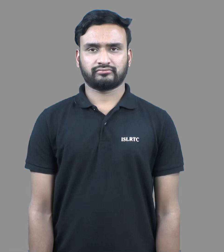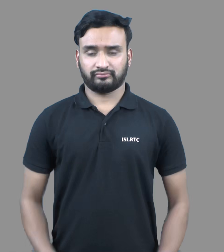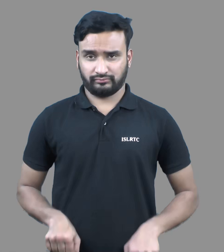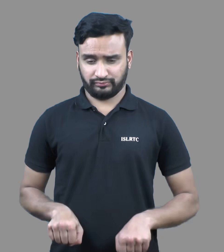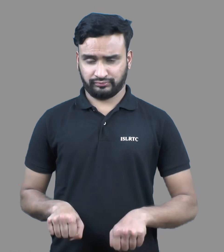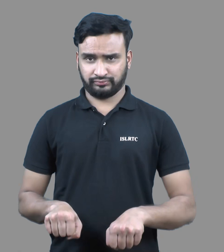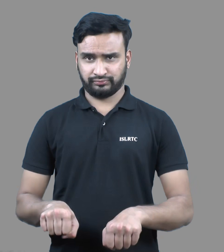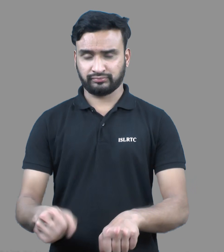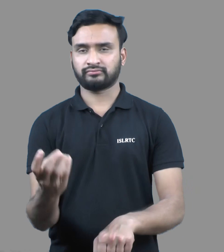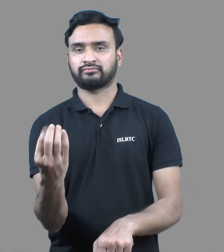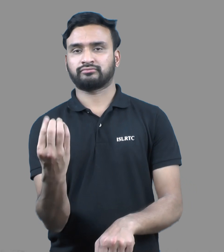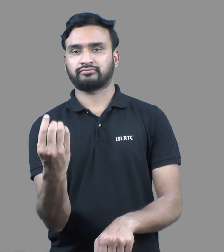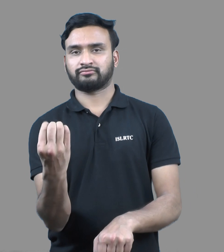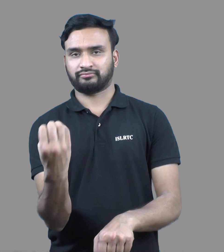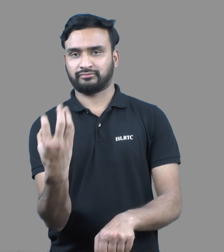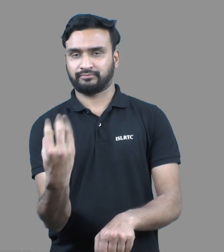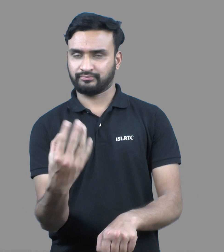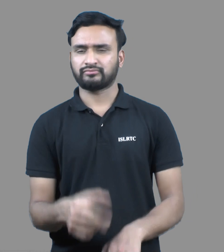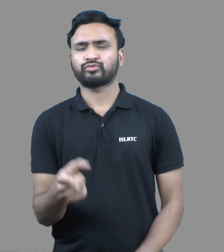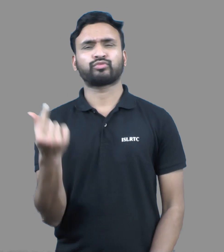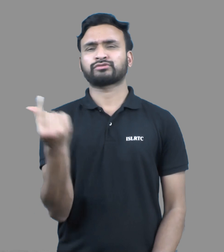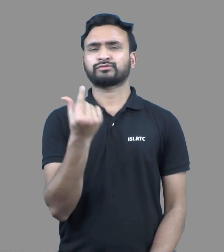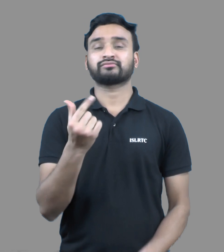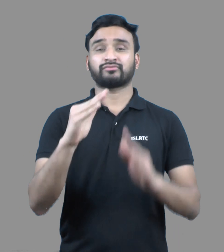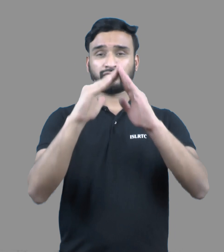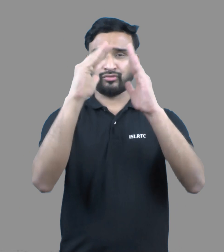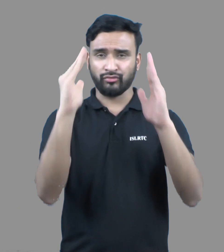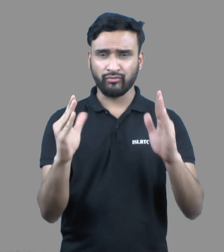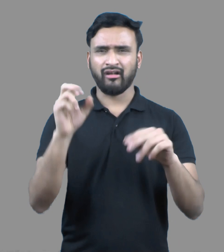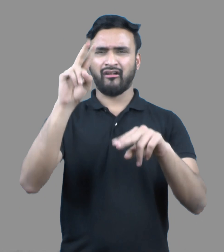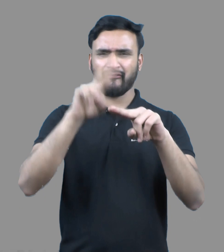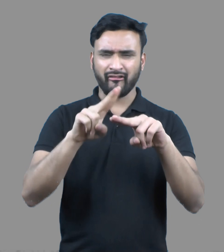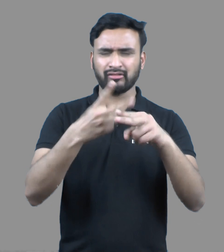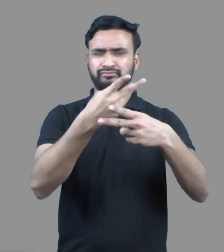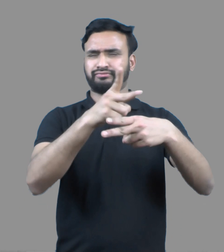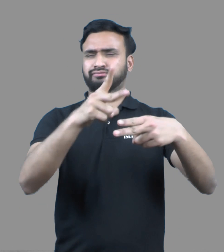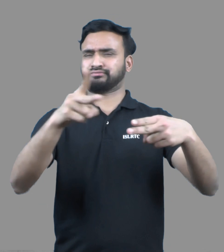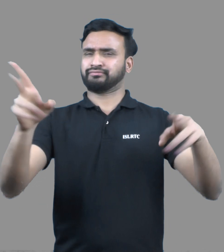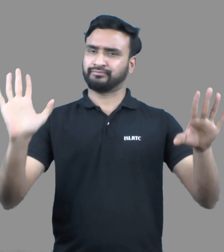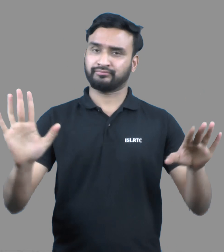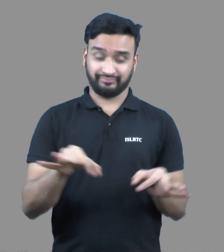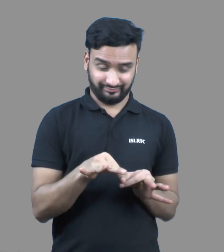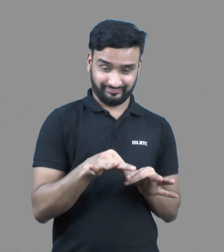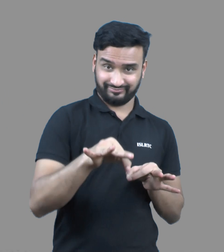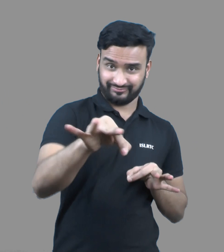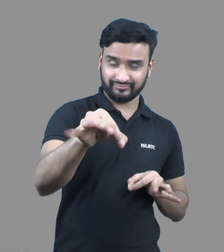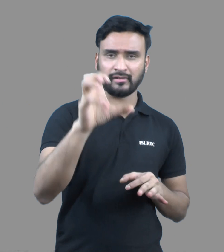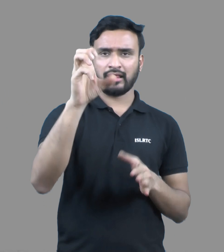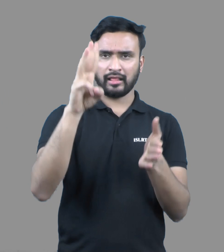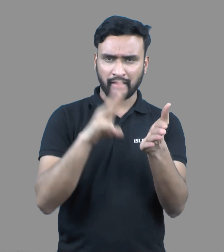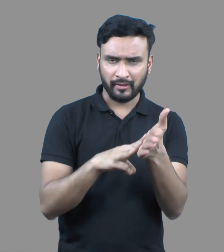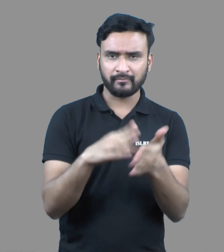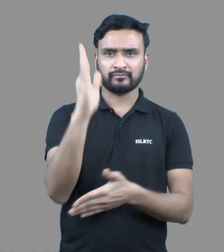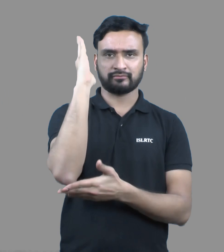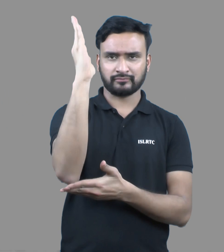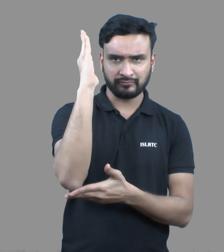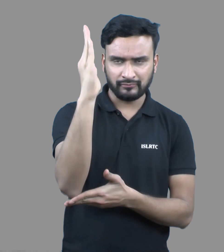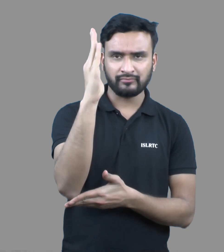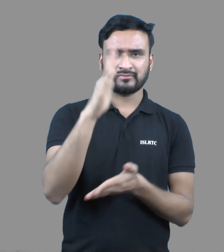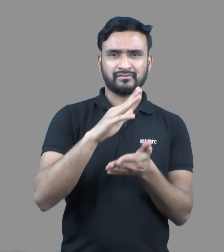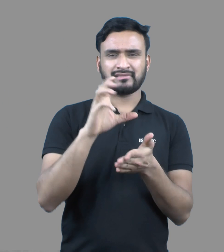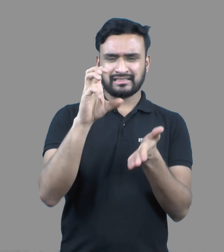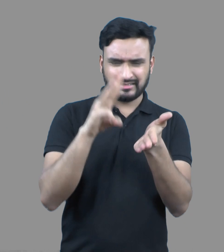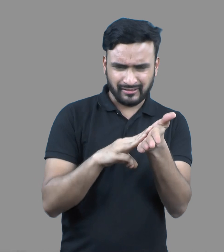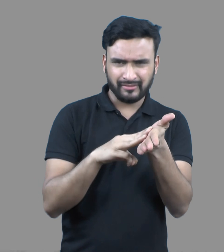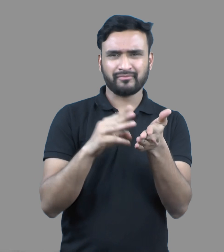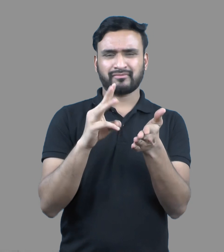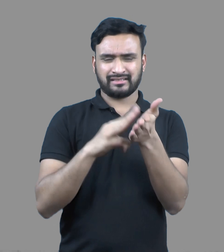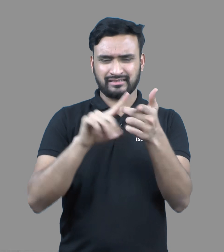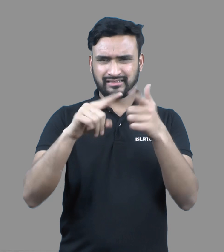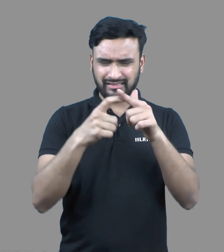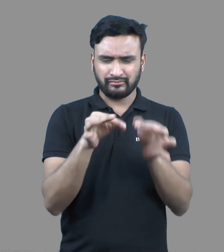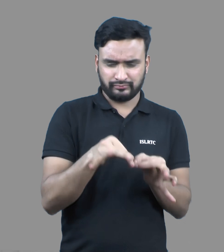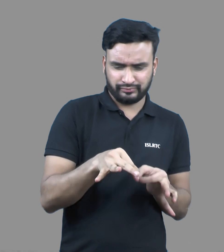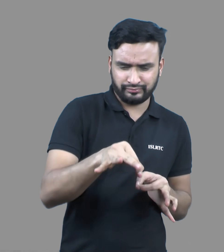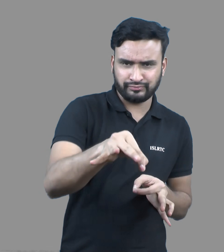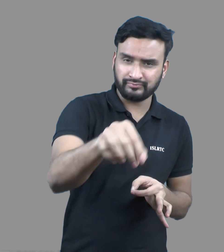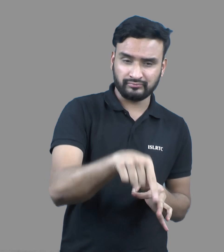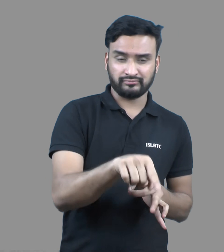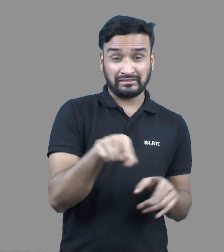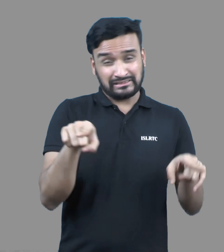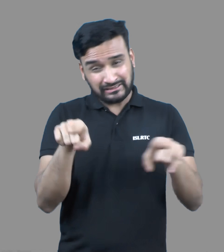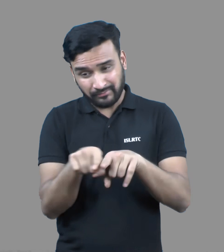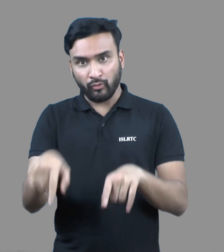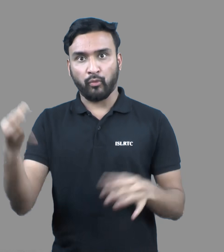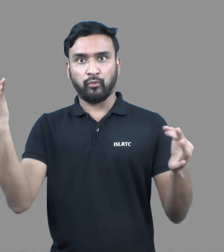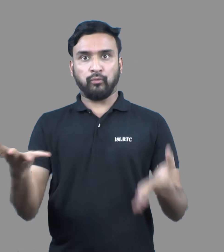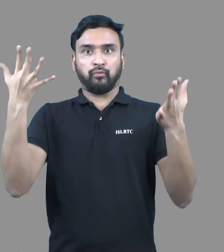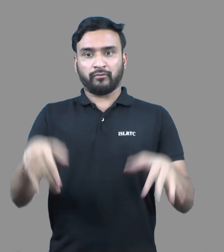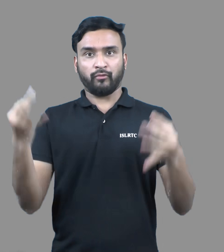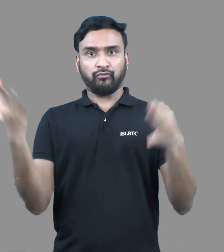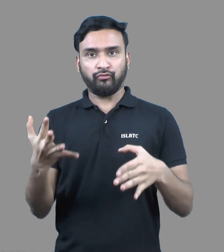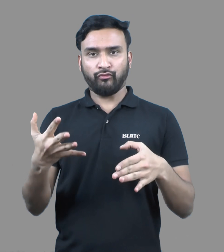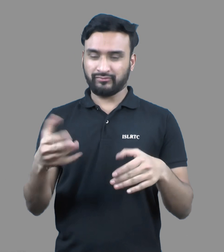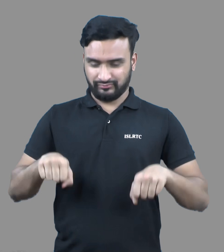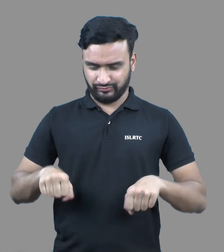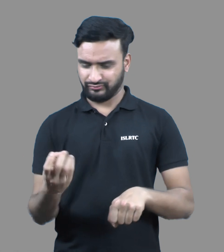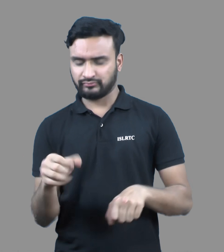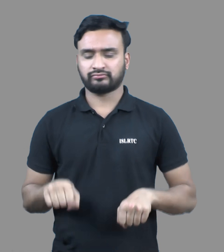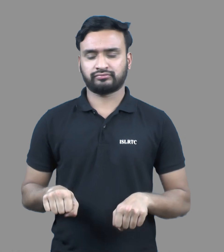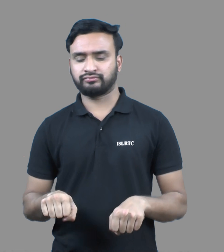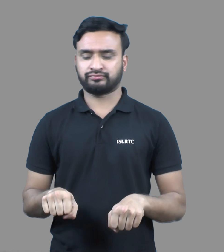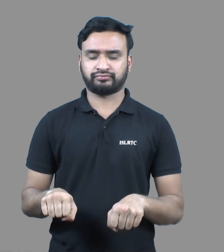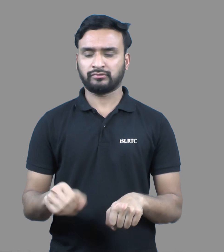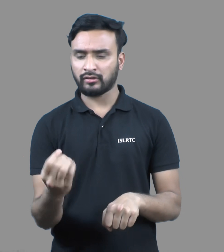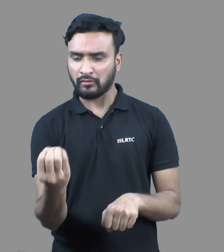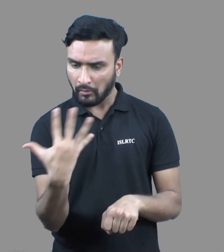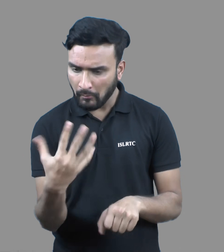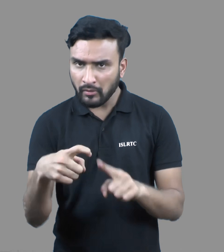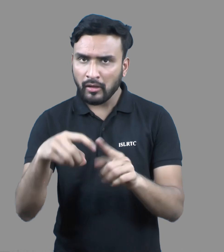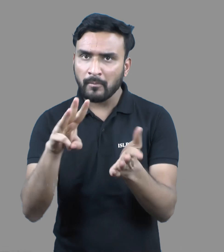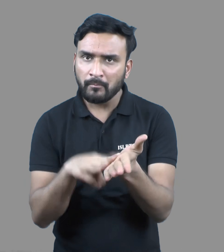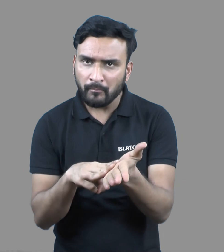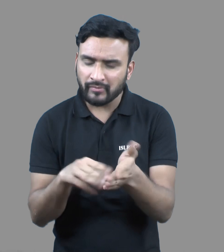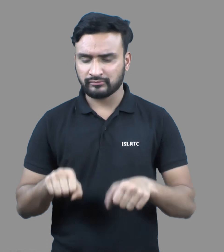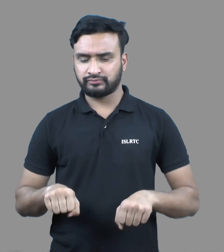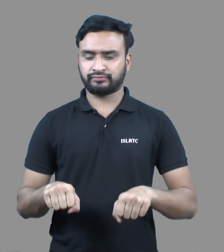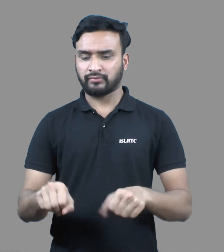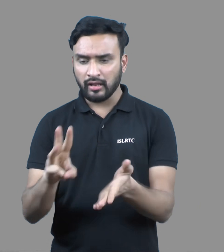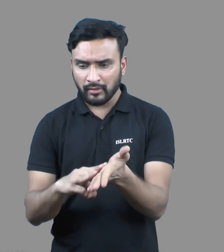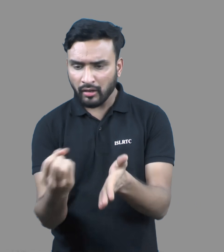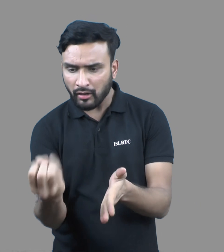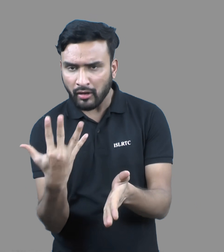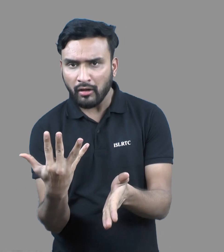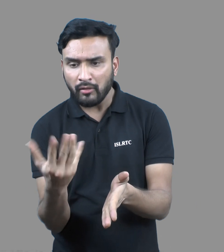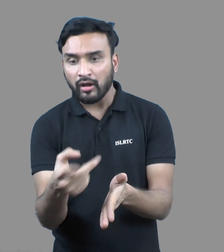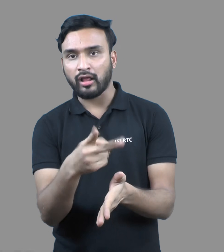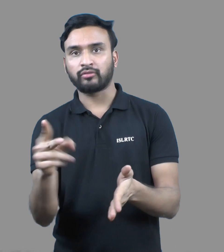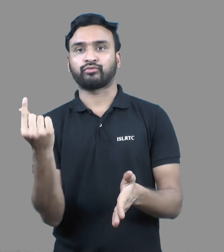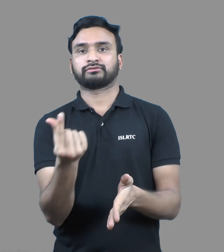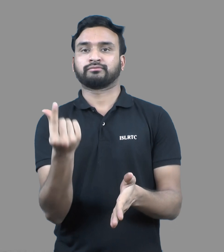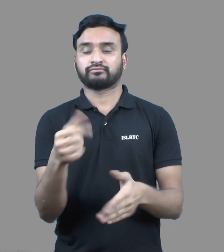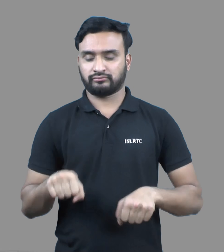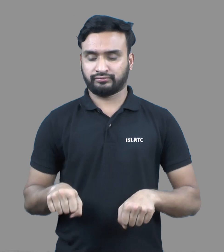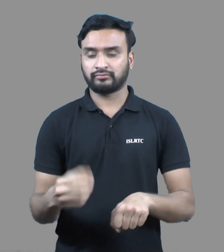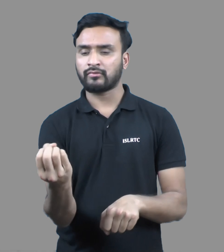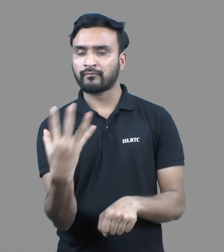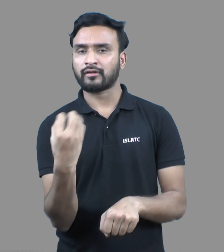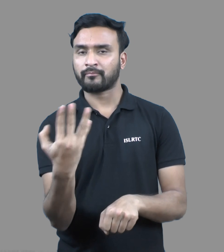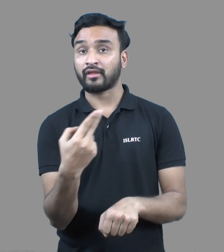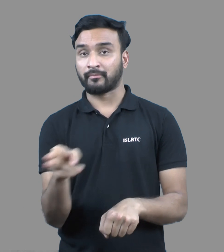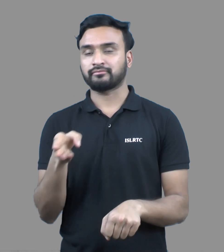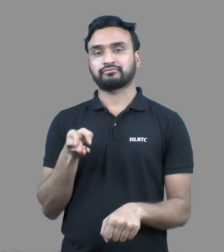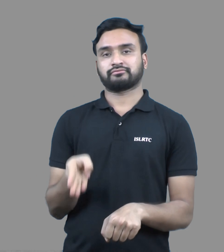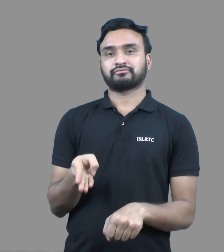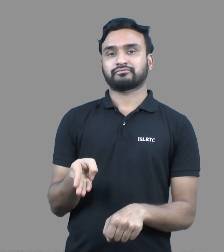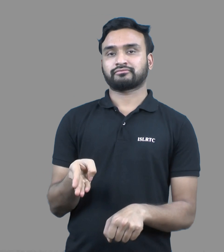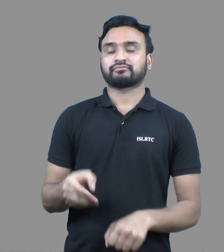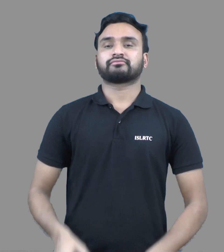Measuring Wheel